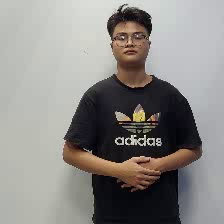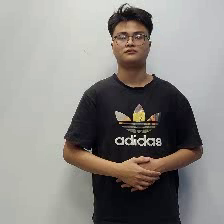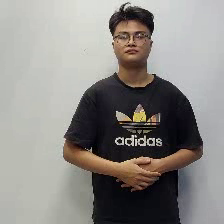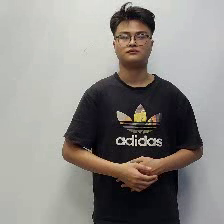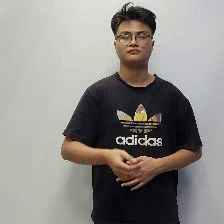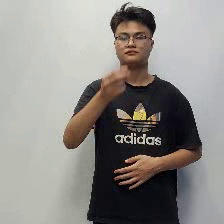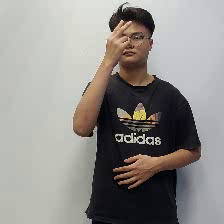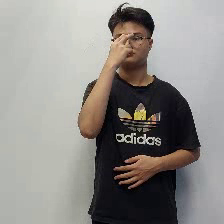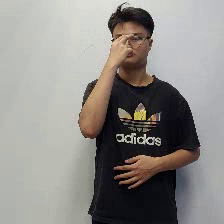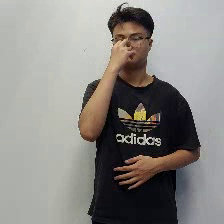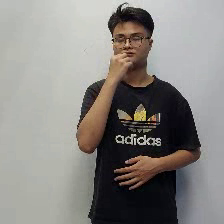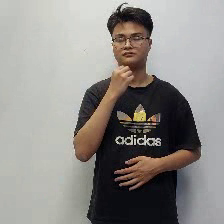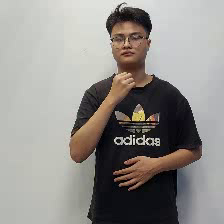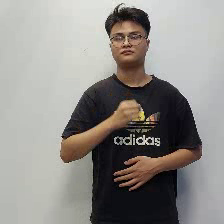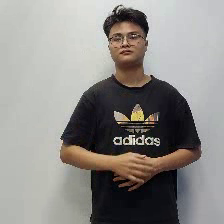Khóc